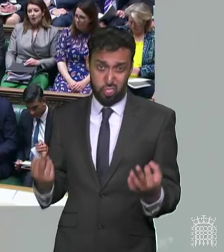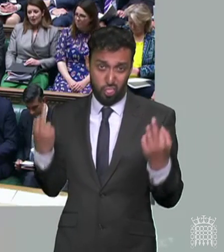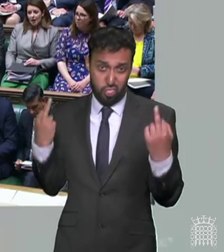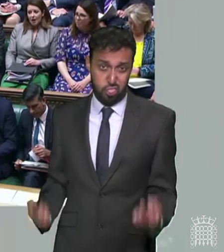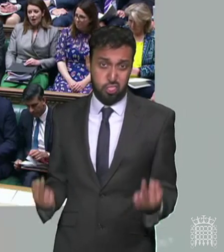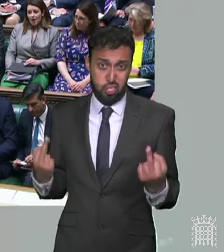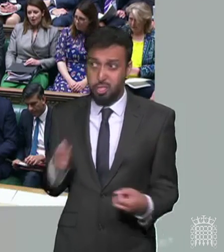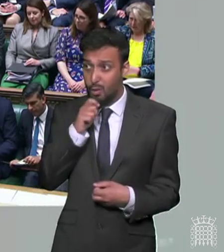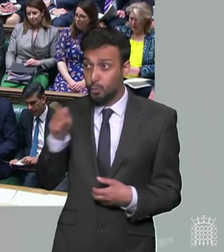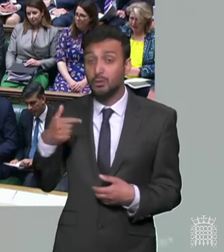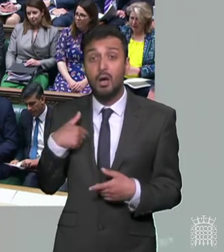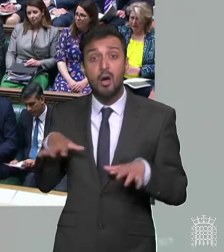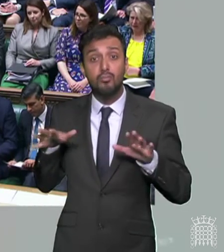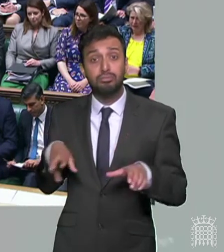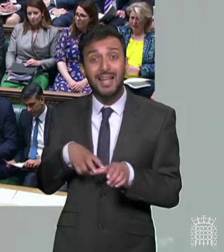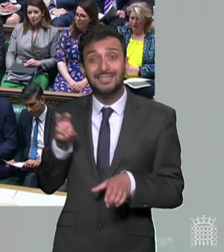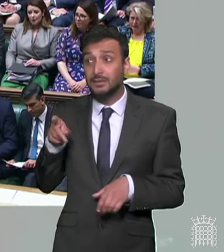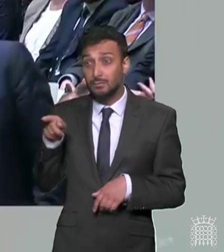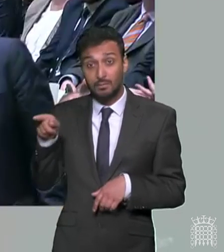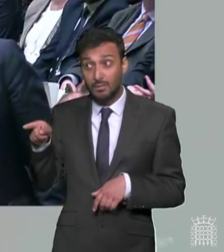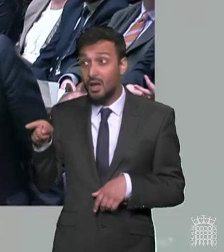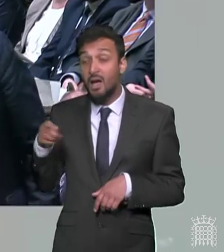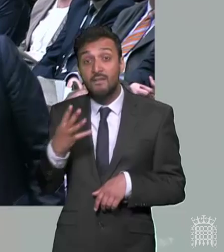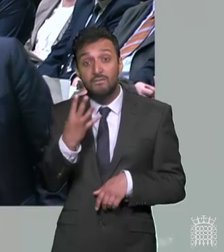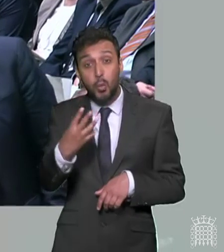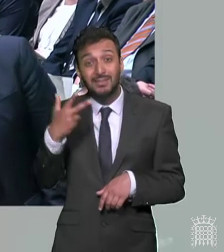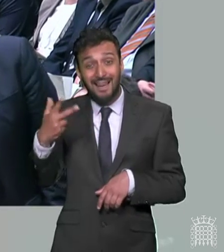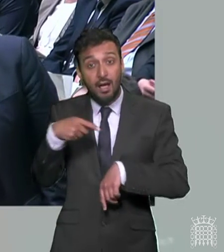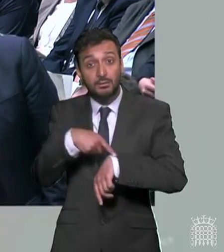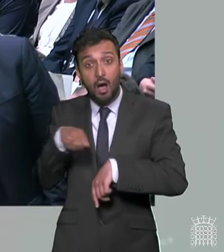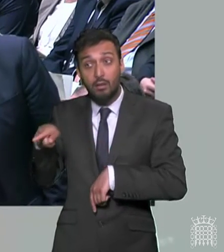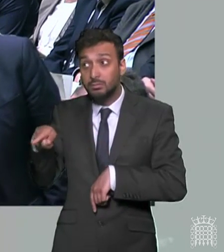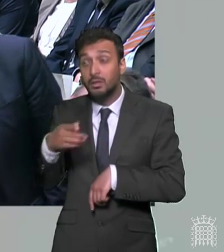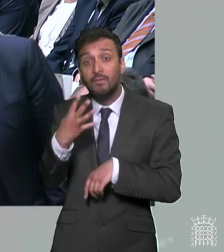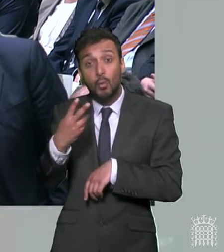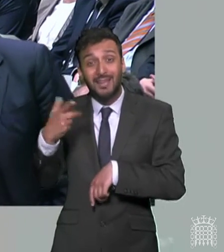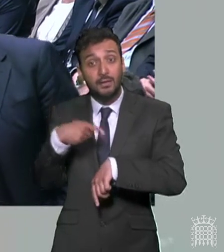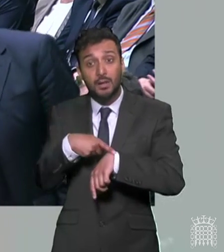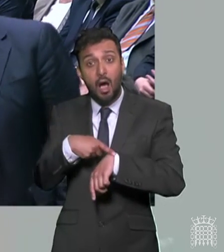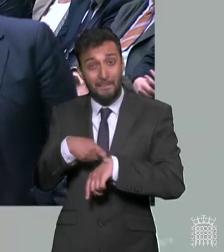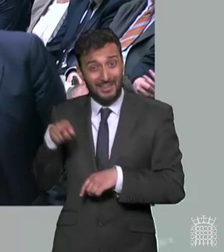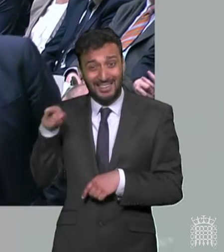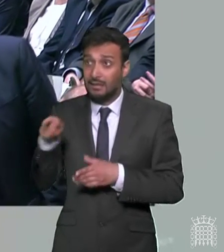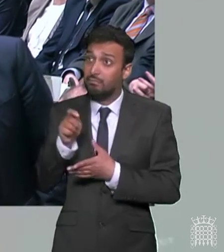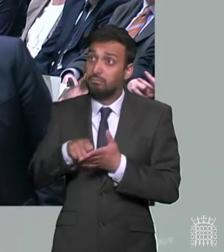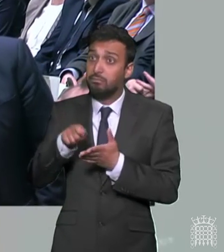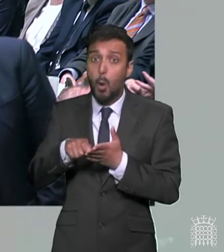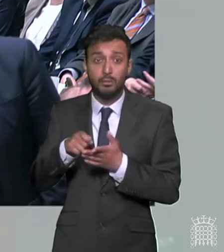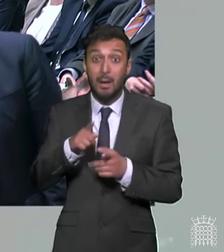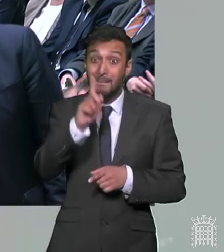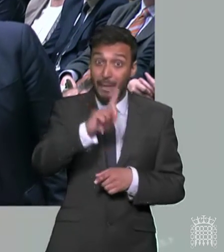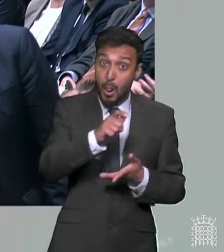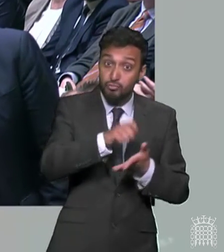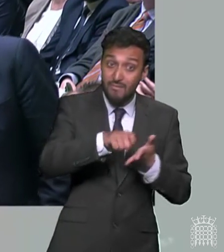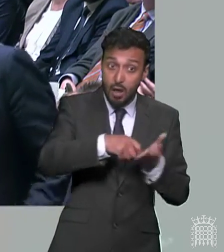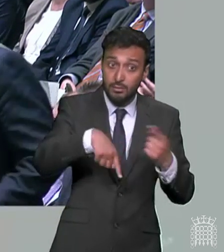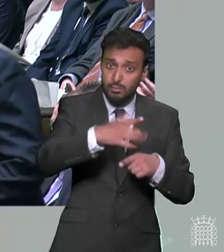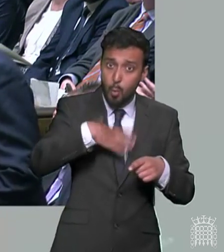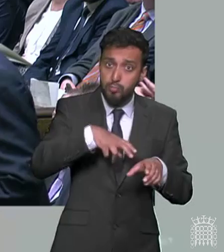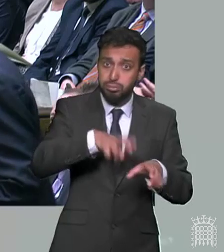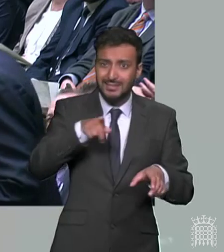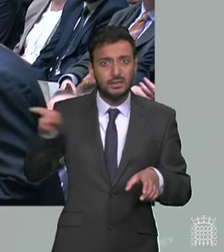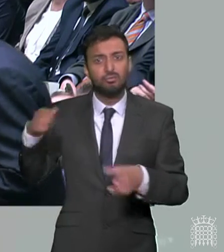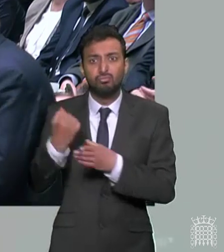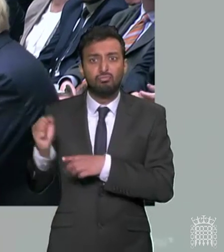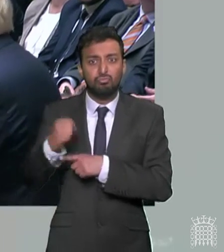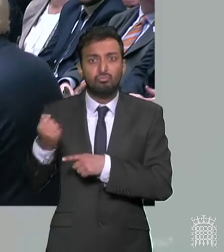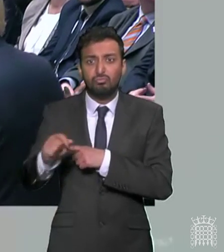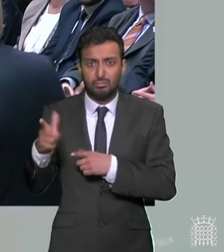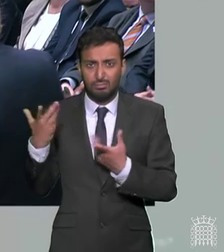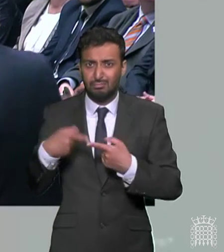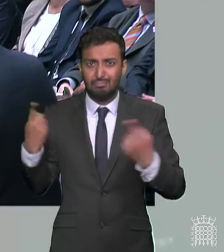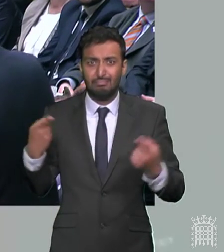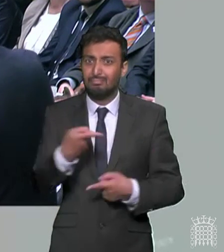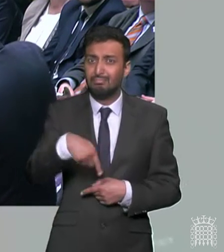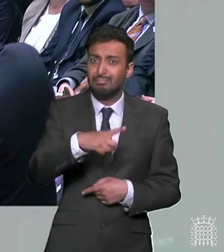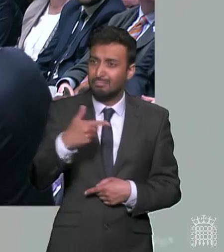We got the vaccine roll-out done when he would have kept us in the European Medicines Agency.